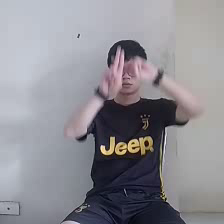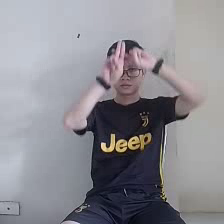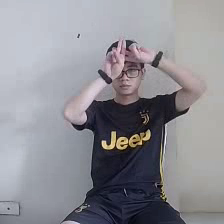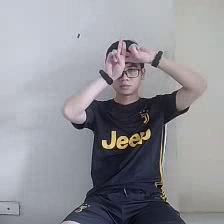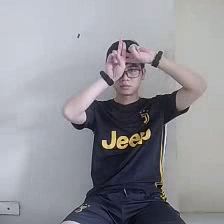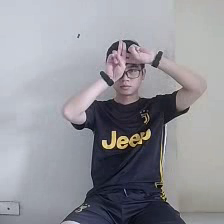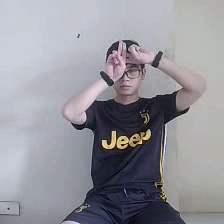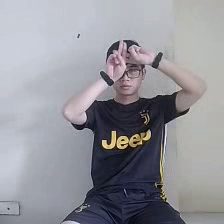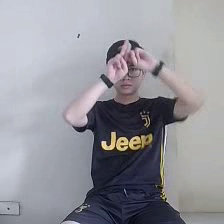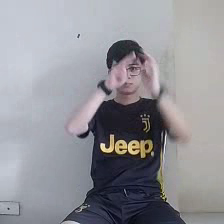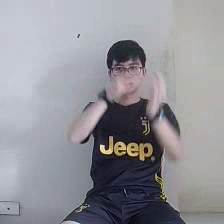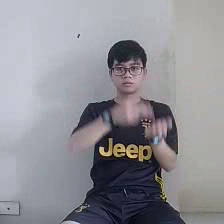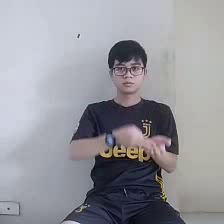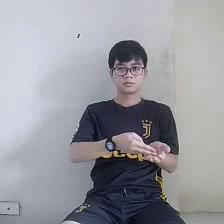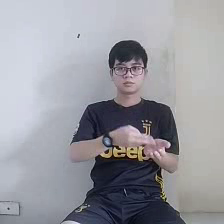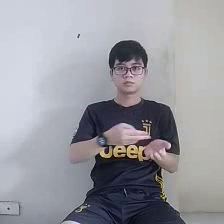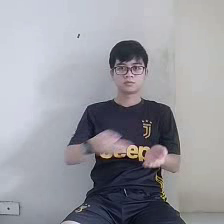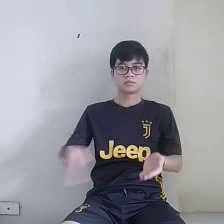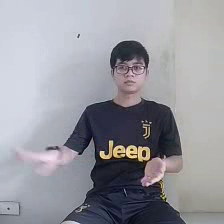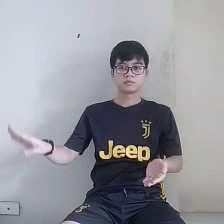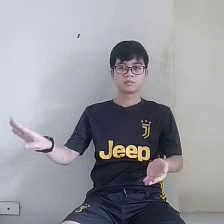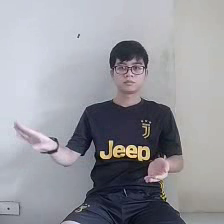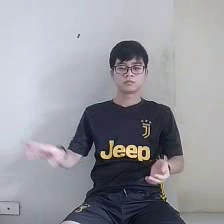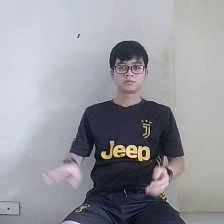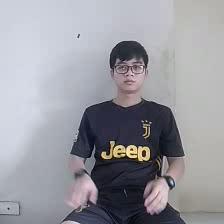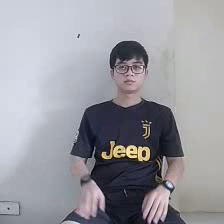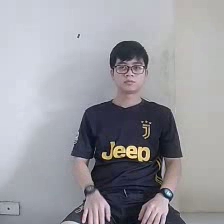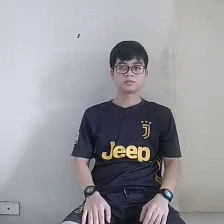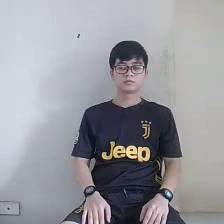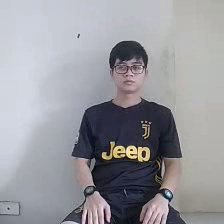Xuất viện